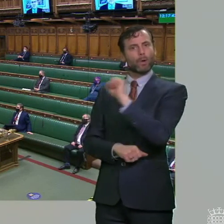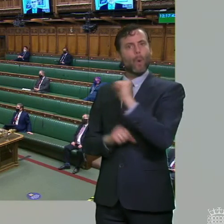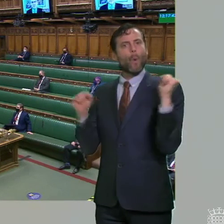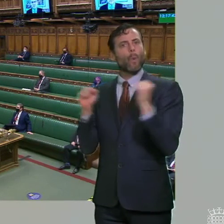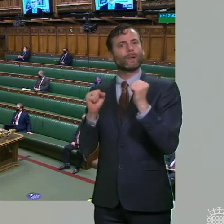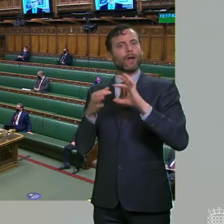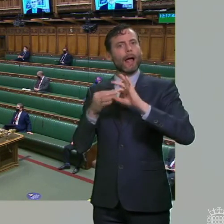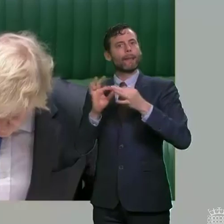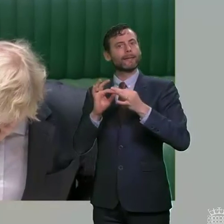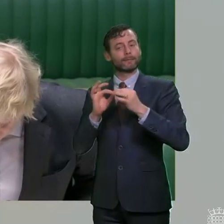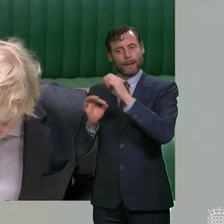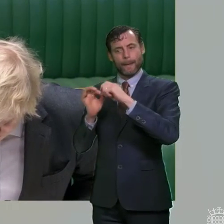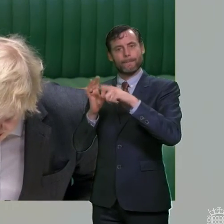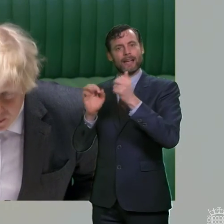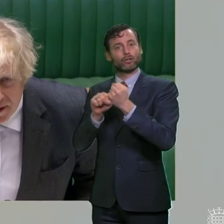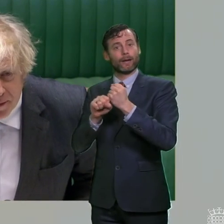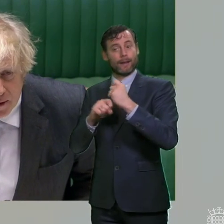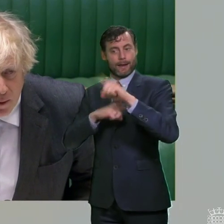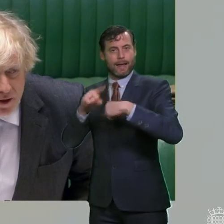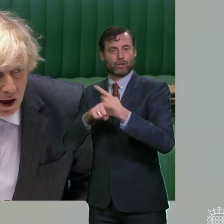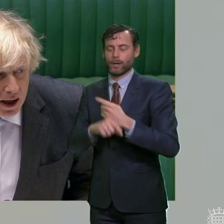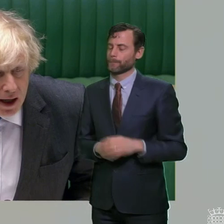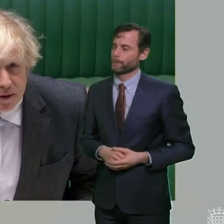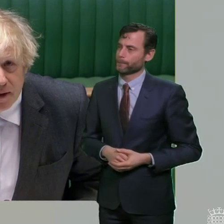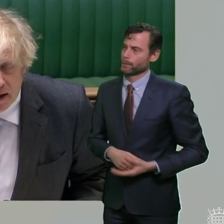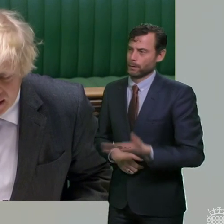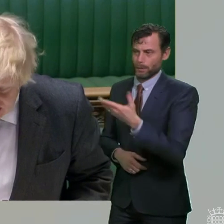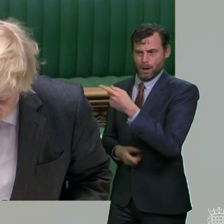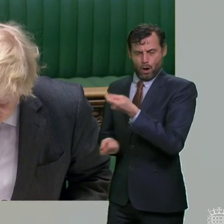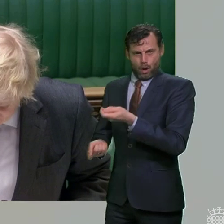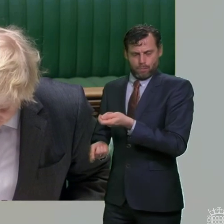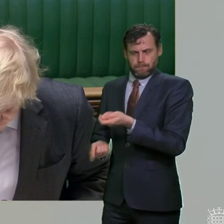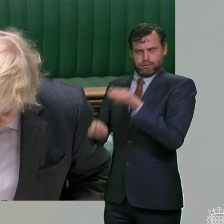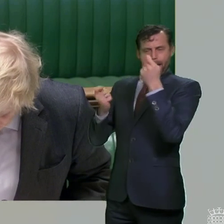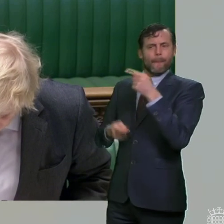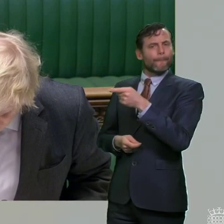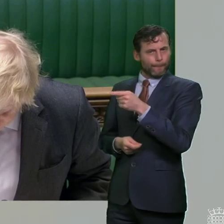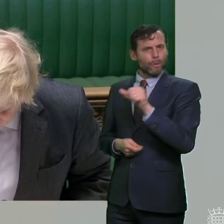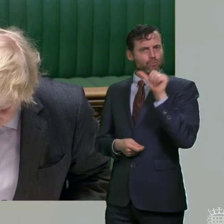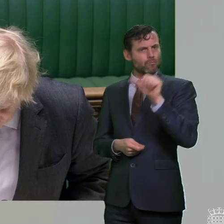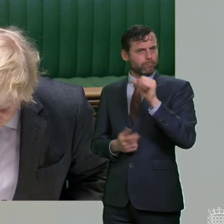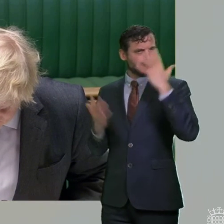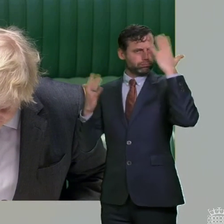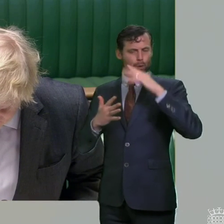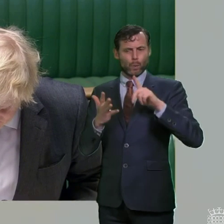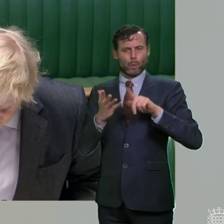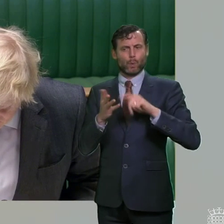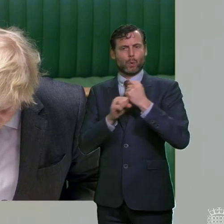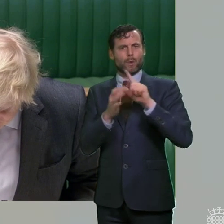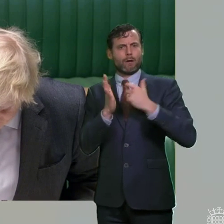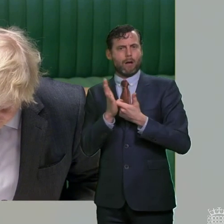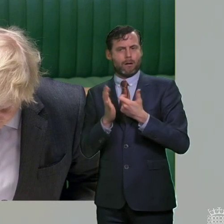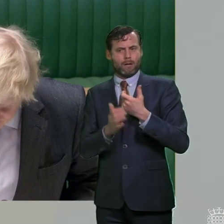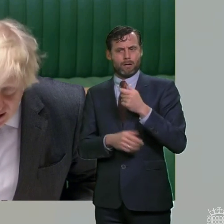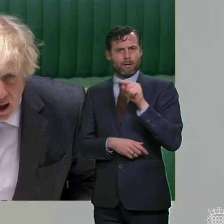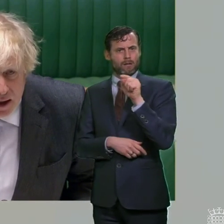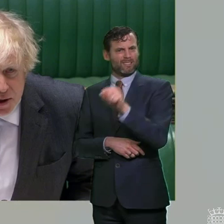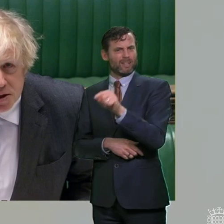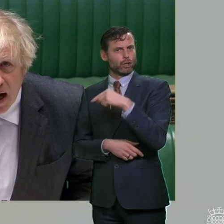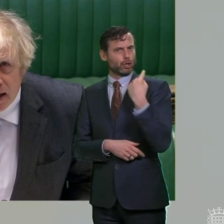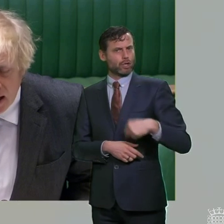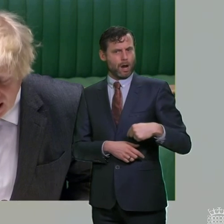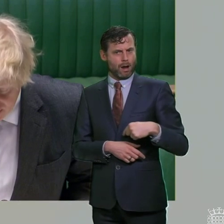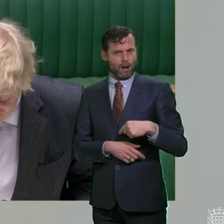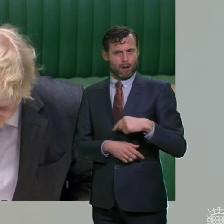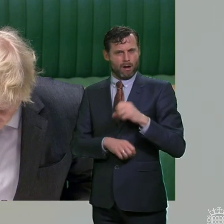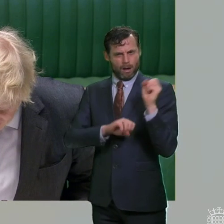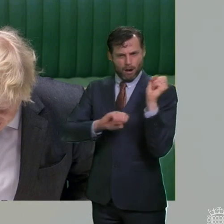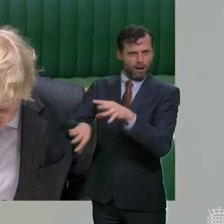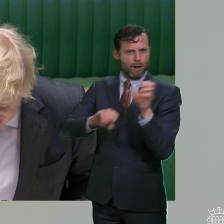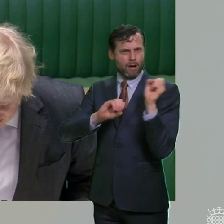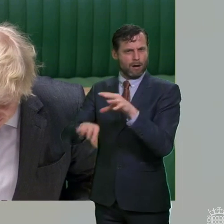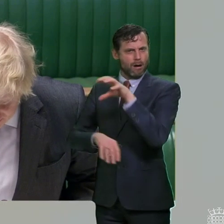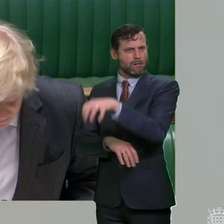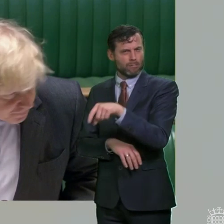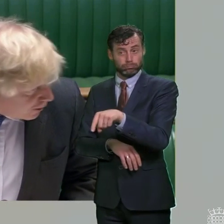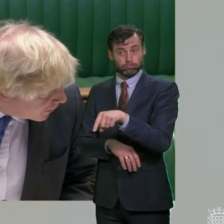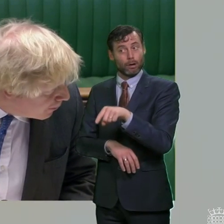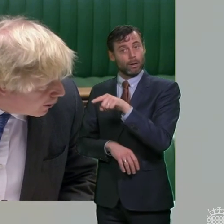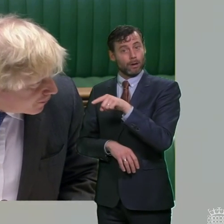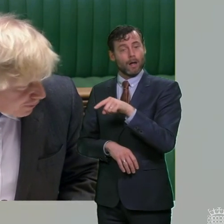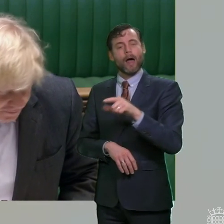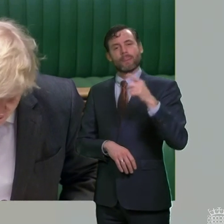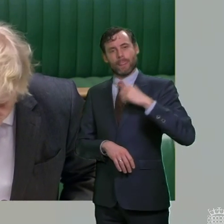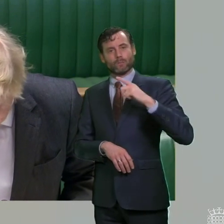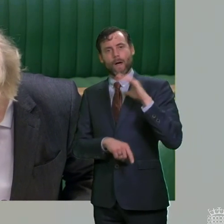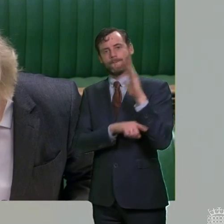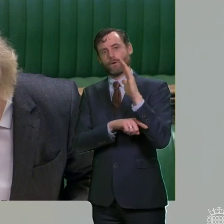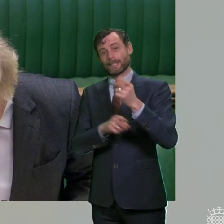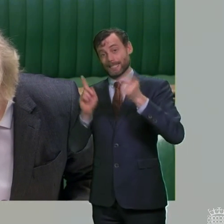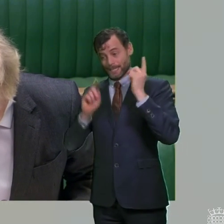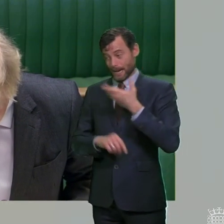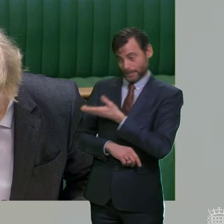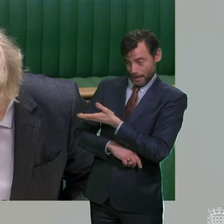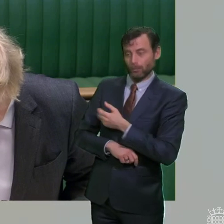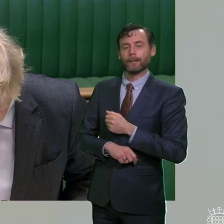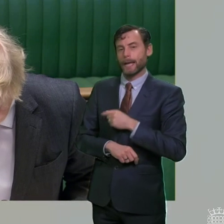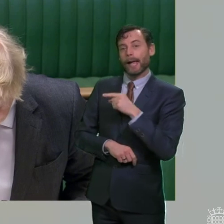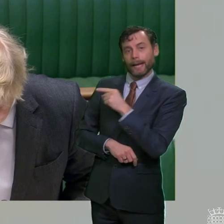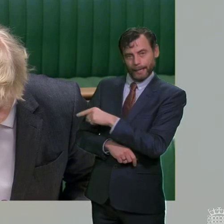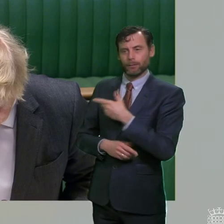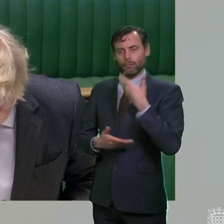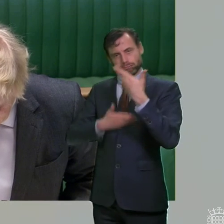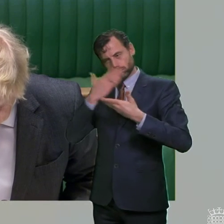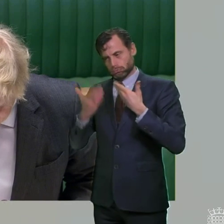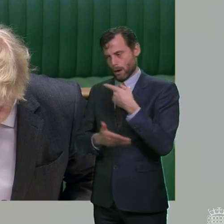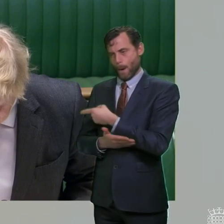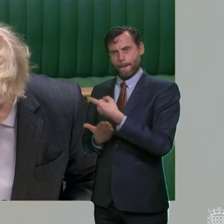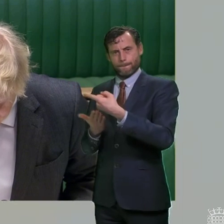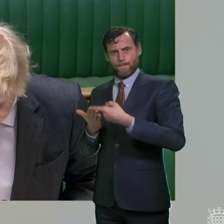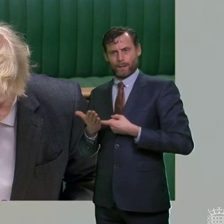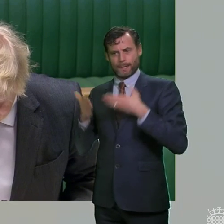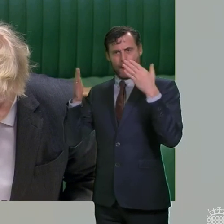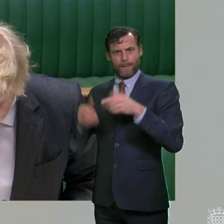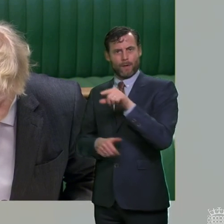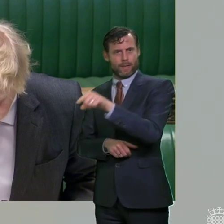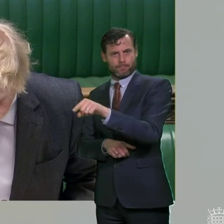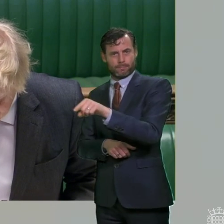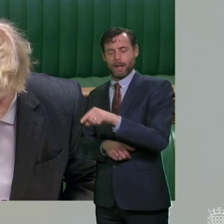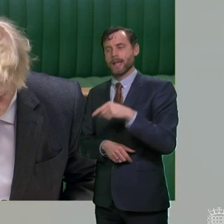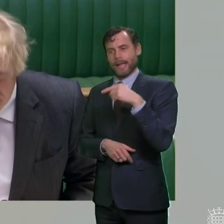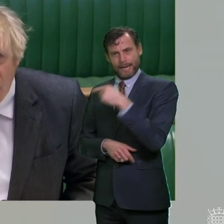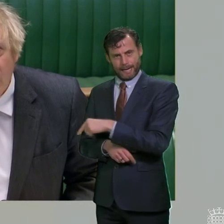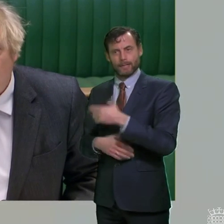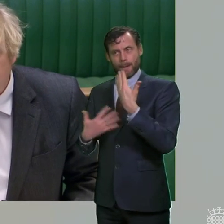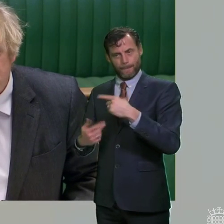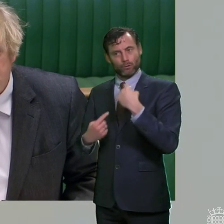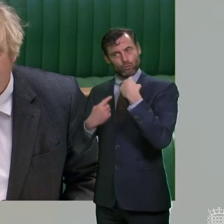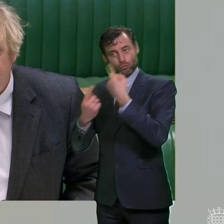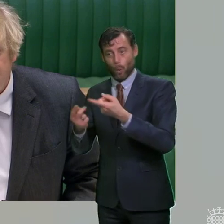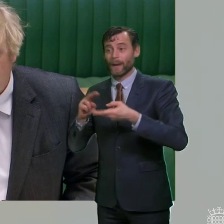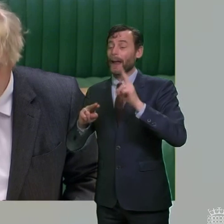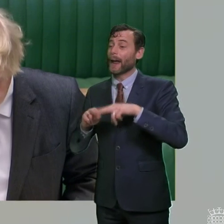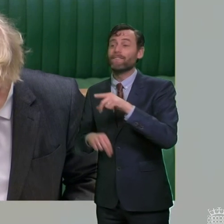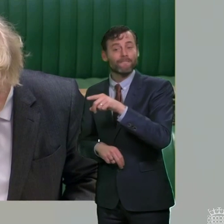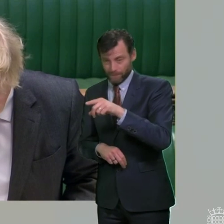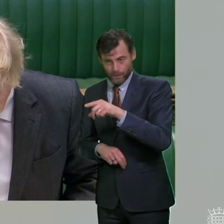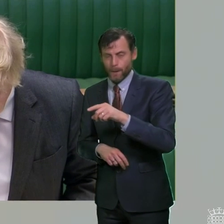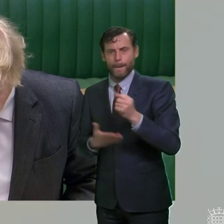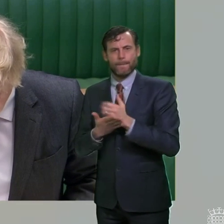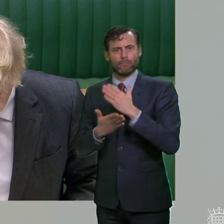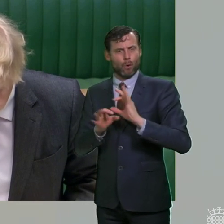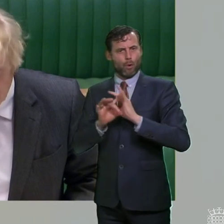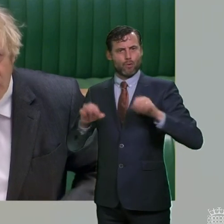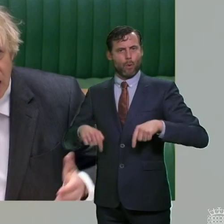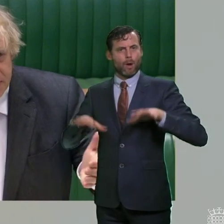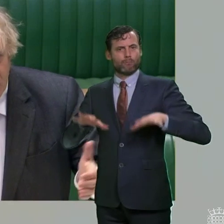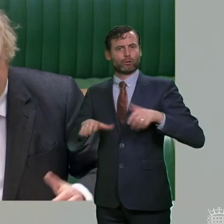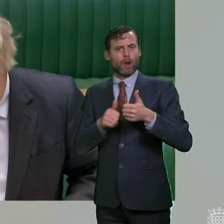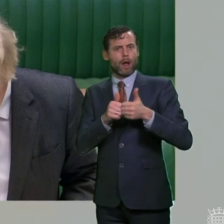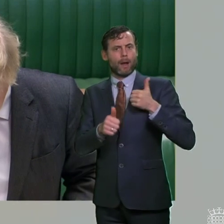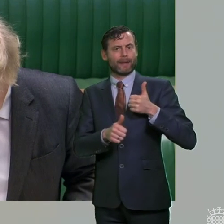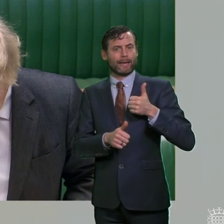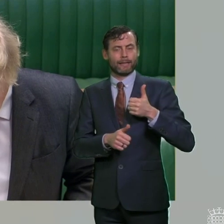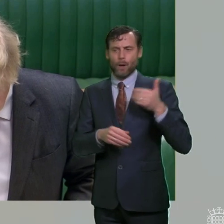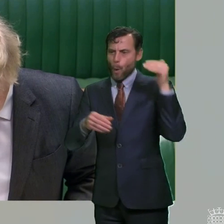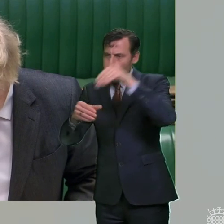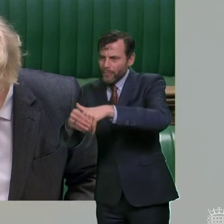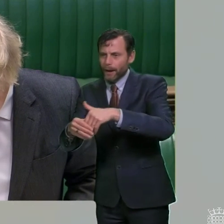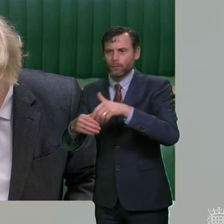The right honourable Gentleman is absolutely right to highlight the appalling campaign against the Uyghurs in Xinjiang, and that is why my right honourable Friend the Foreign Secretary has set out the policies that he has—the package of measures to ensure that no British companies are complicit in or profiting from violations.